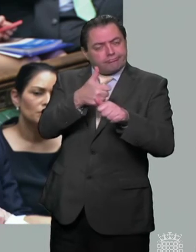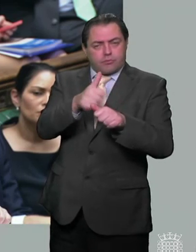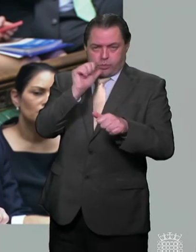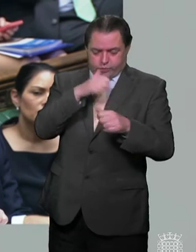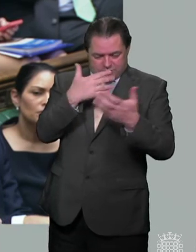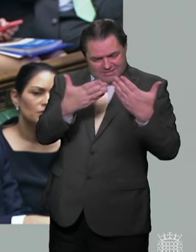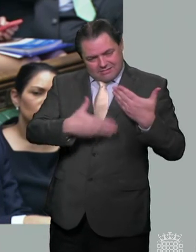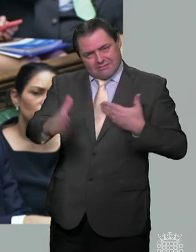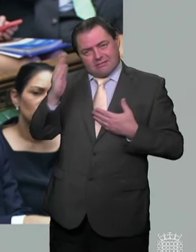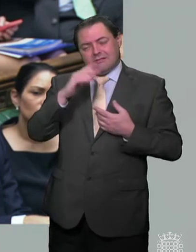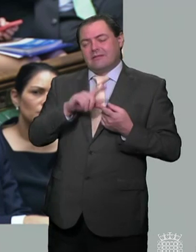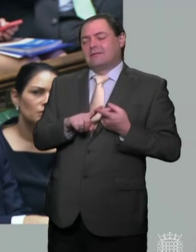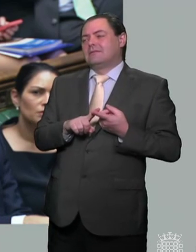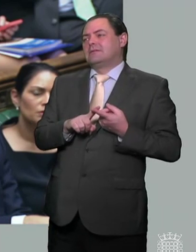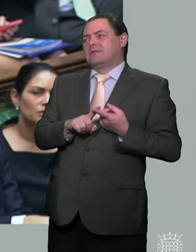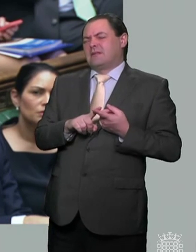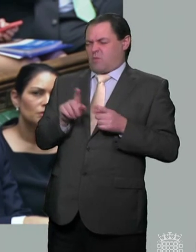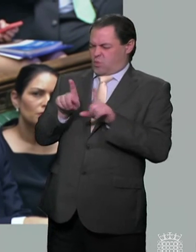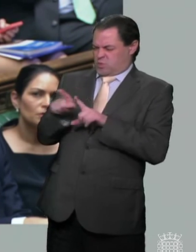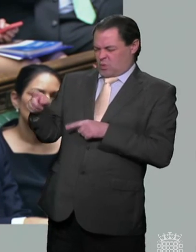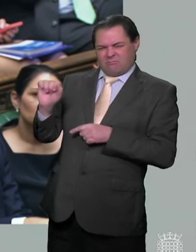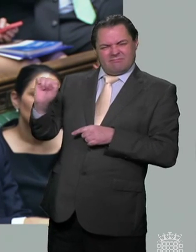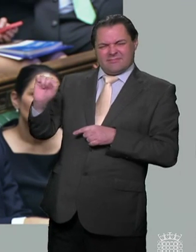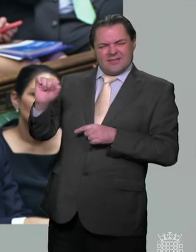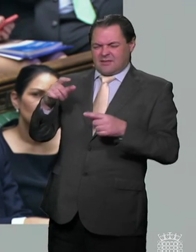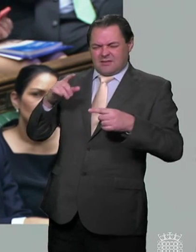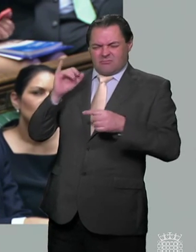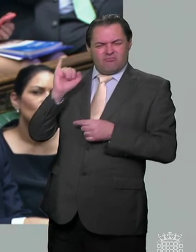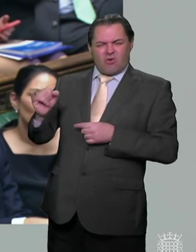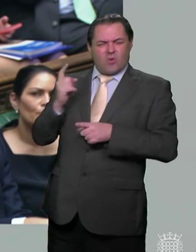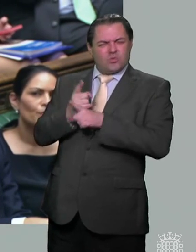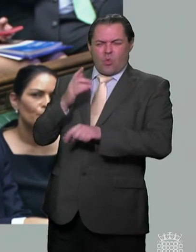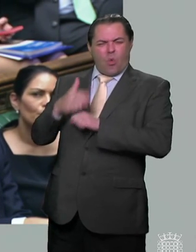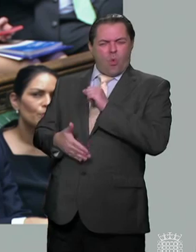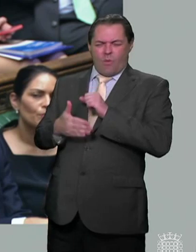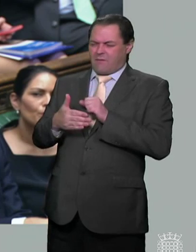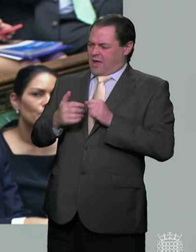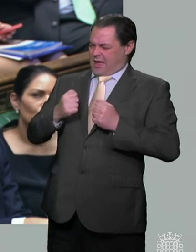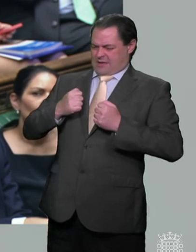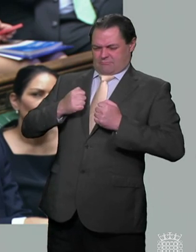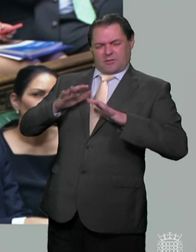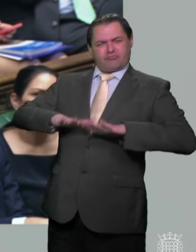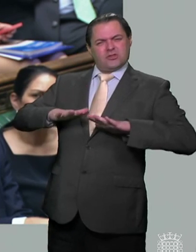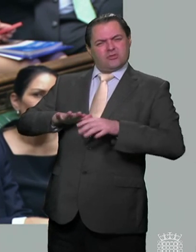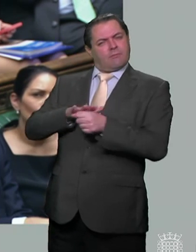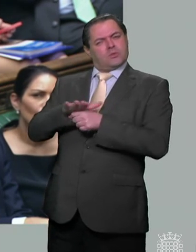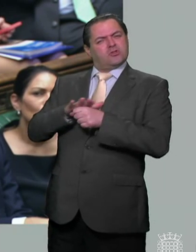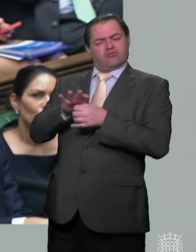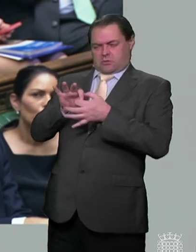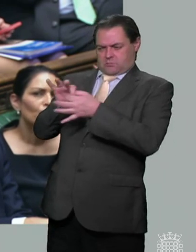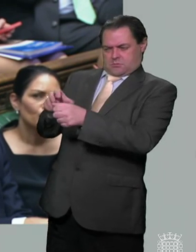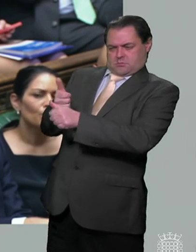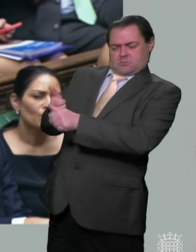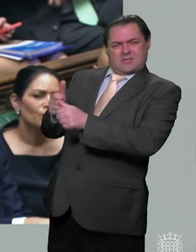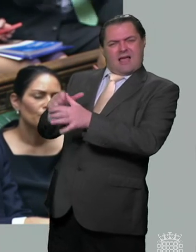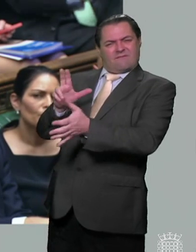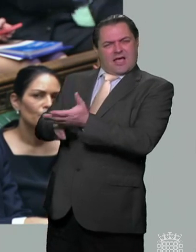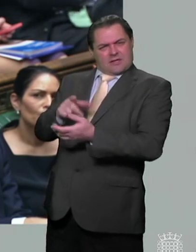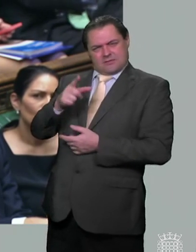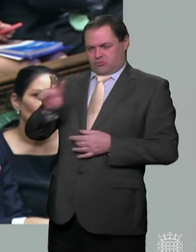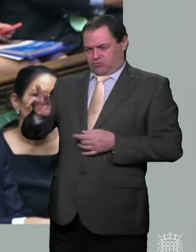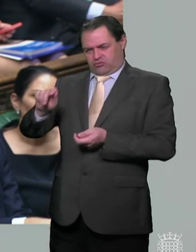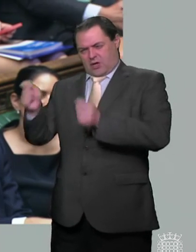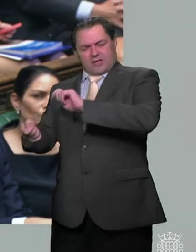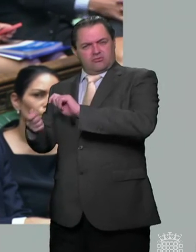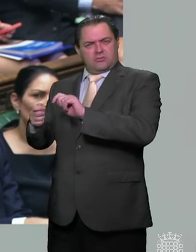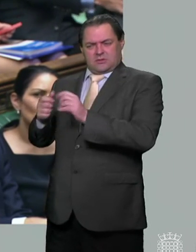I am afraid that the right honourable Gentleman is completely wrong in his characterisation of the stance that the UK has taken towards Afghanistan and the changes there.